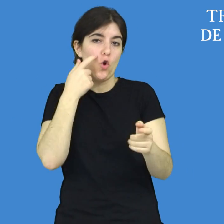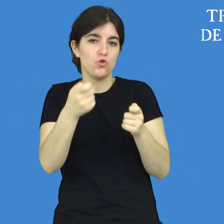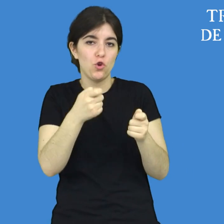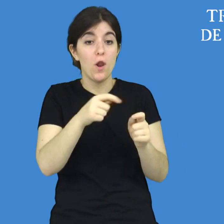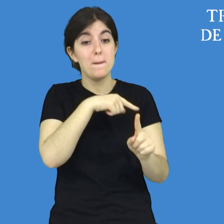control